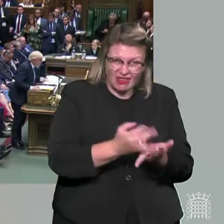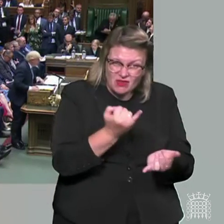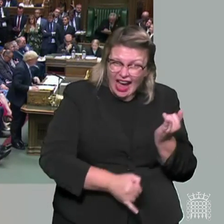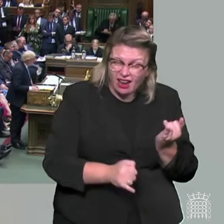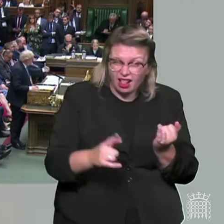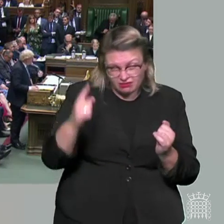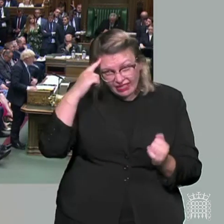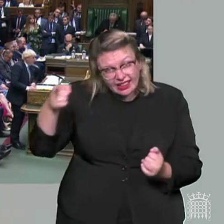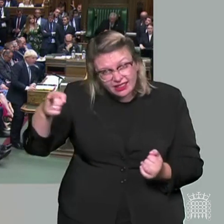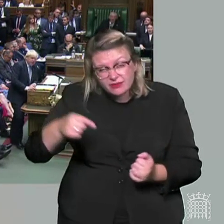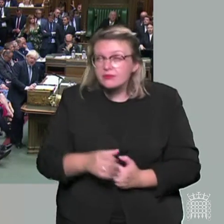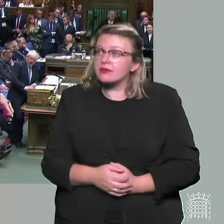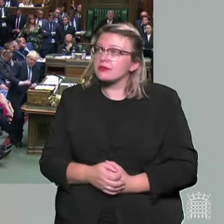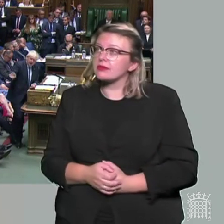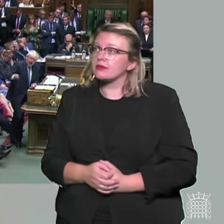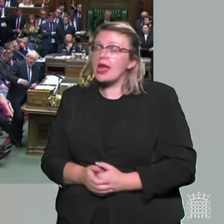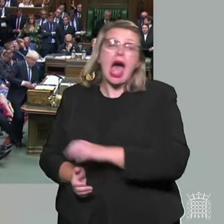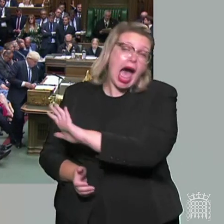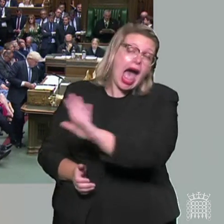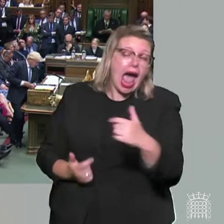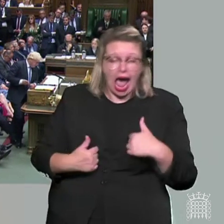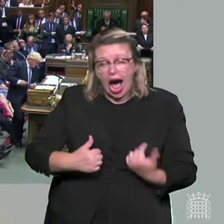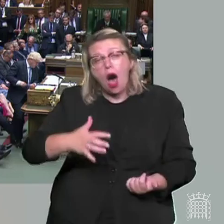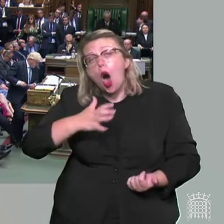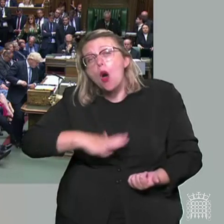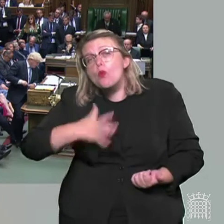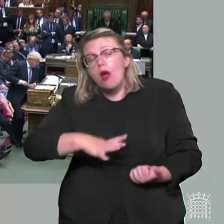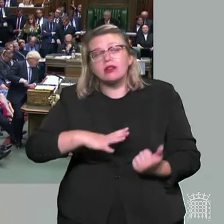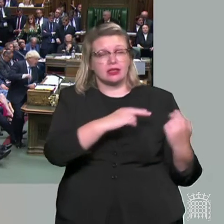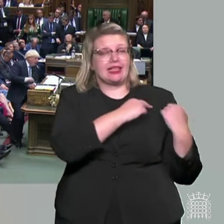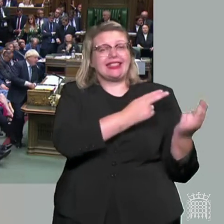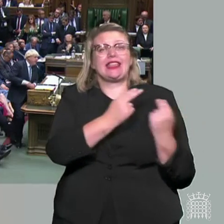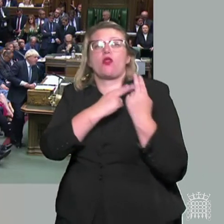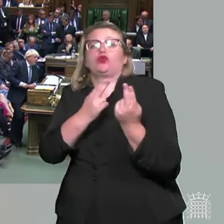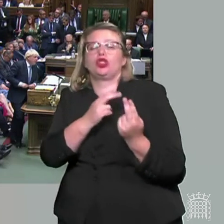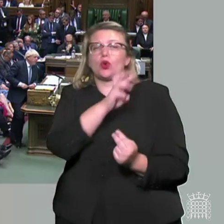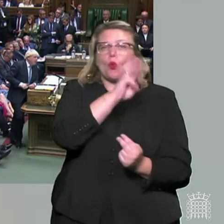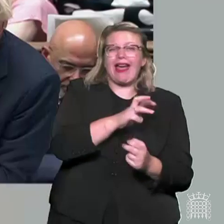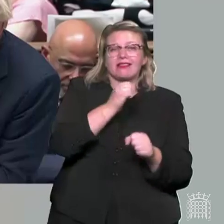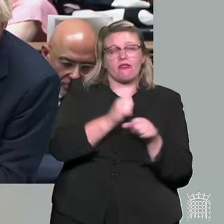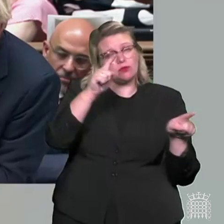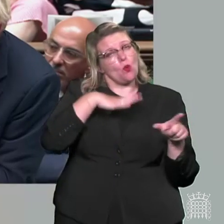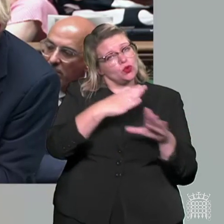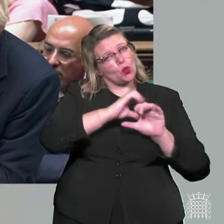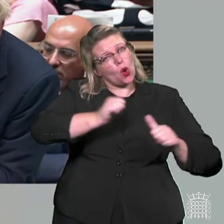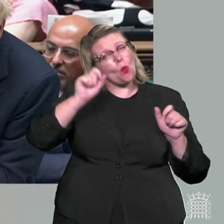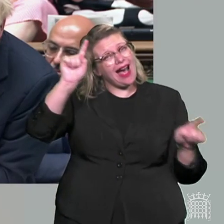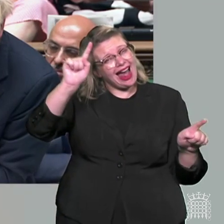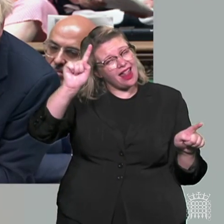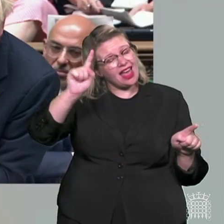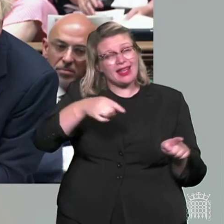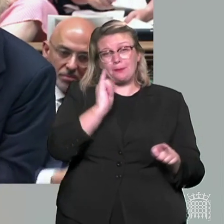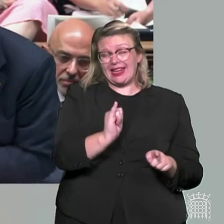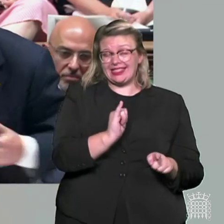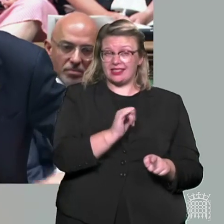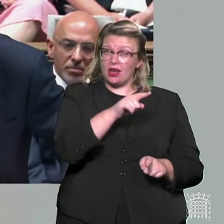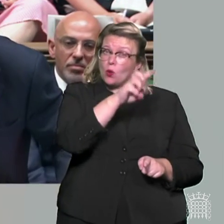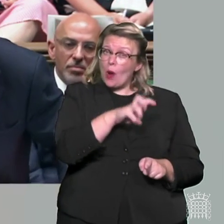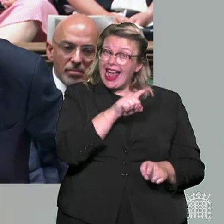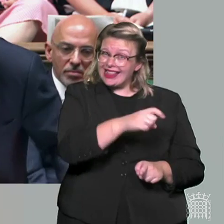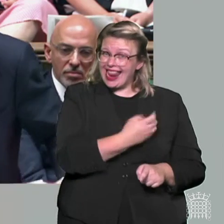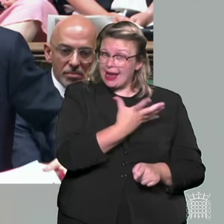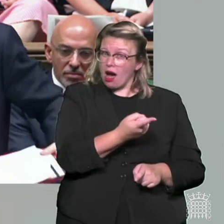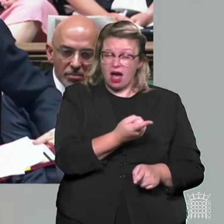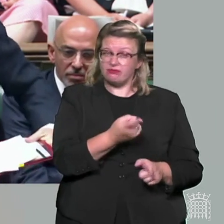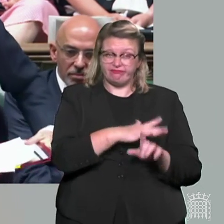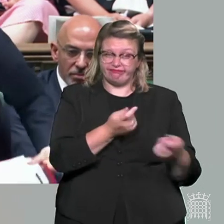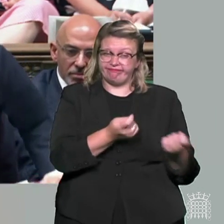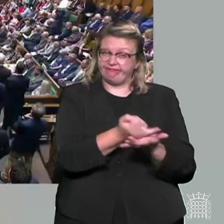I want devolution to work, and I have had some good conversations with Mark Drakeford, but the devolved authorities, particularly Labour in Wales, need to do their job properly.